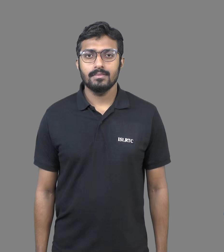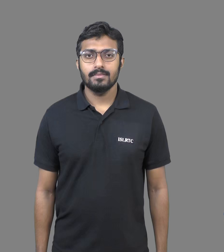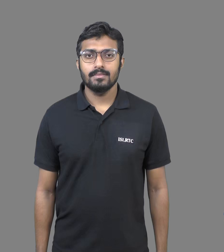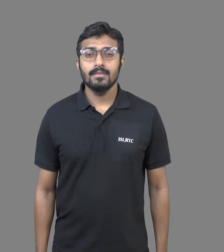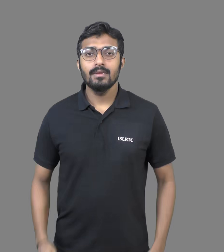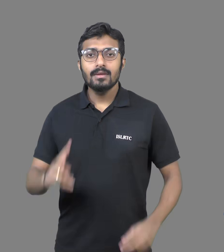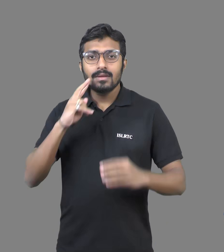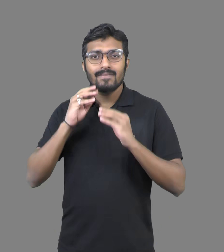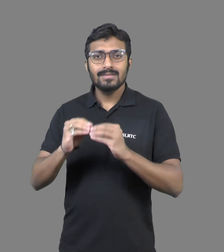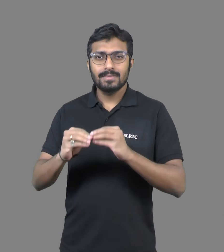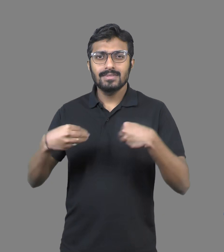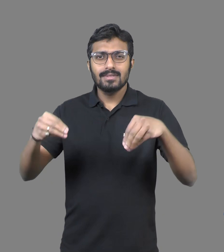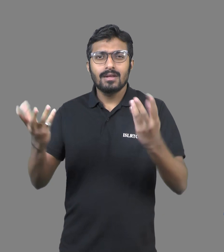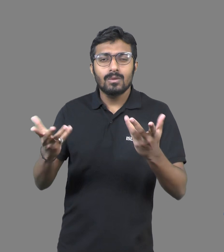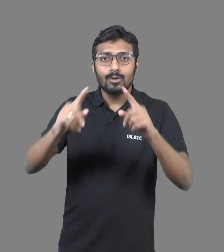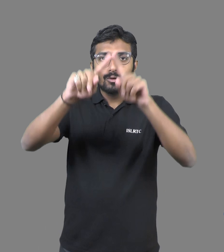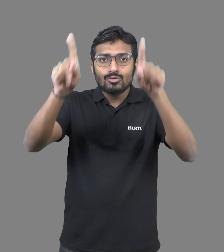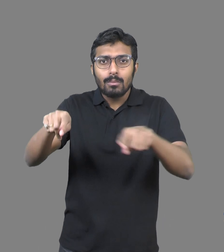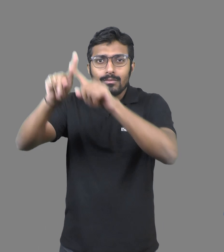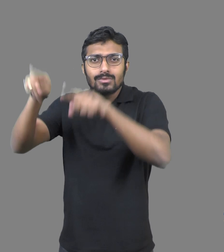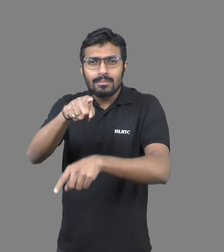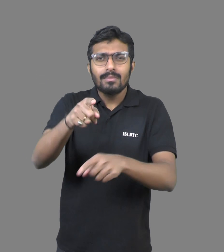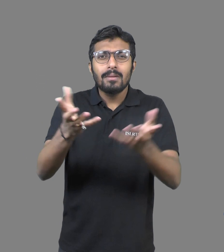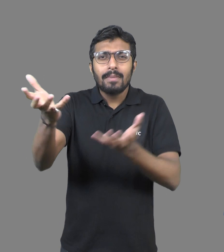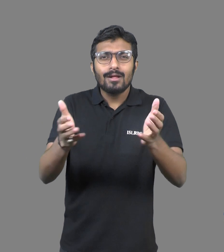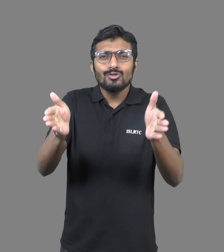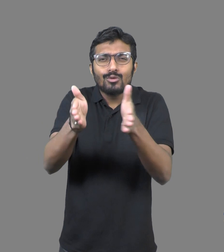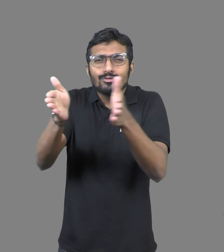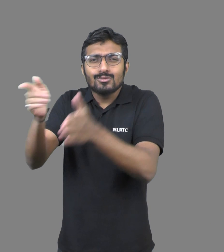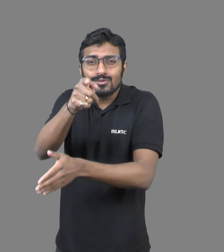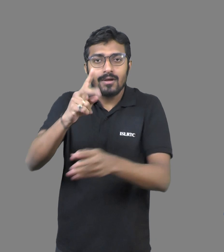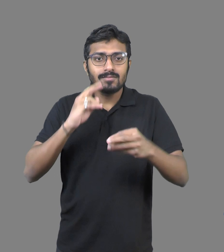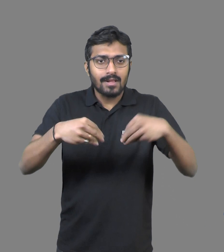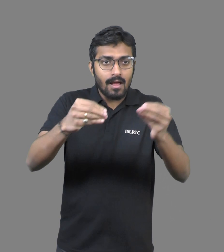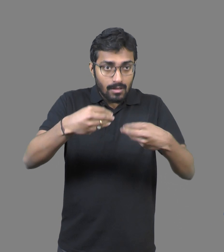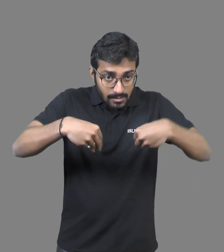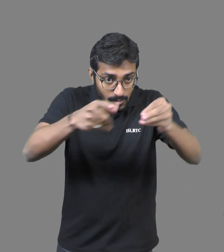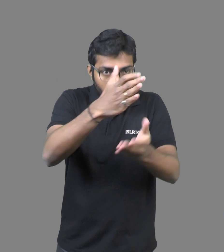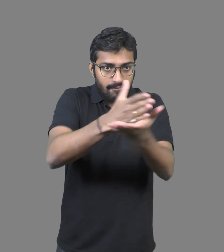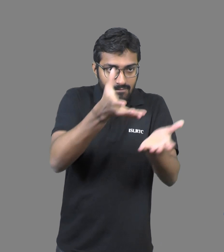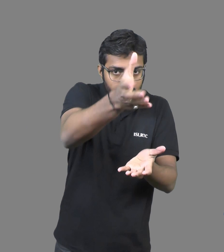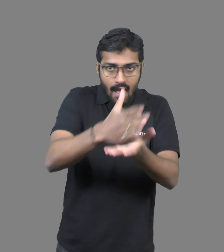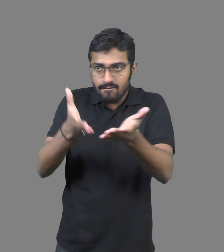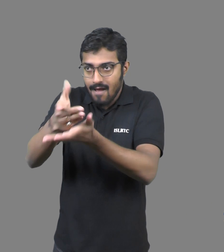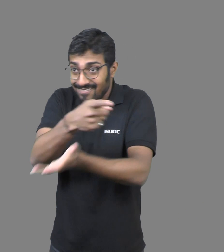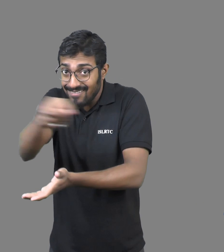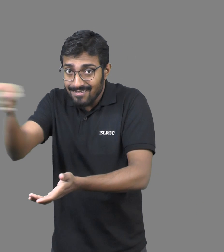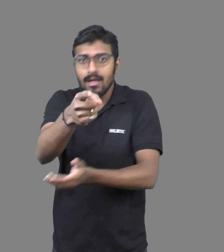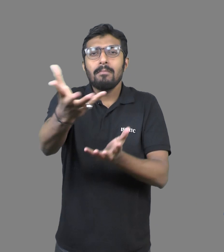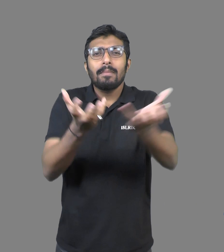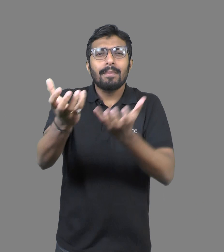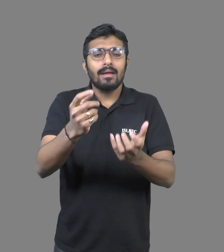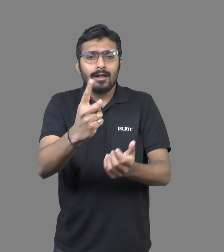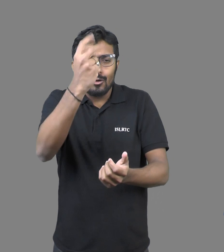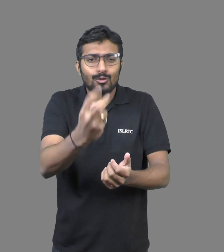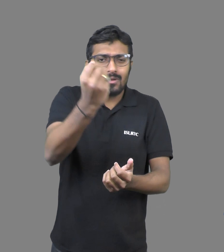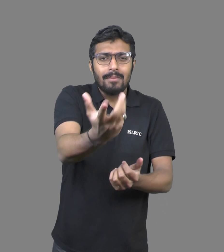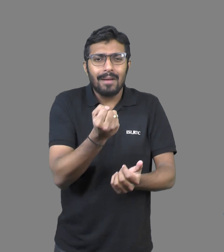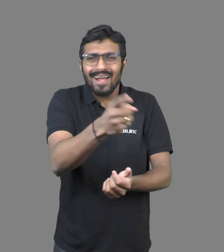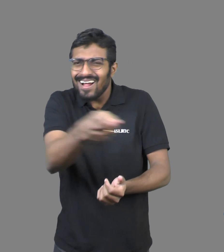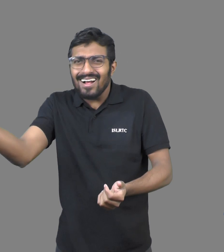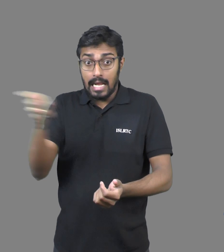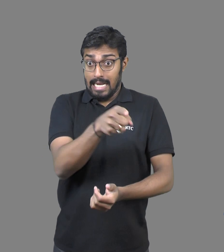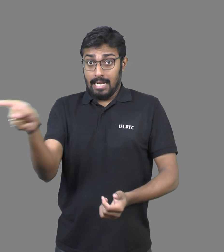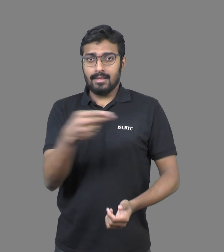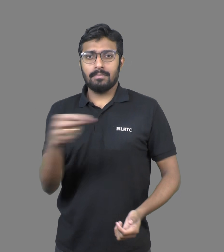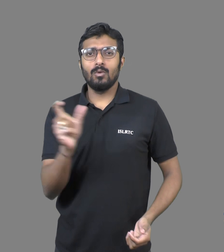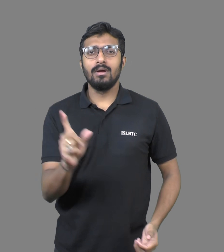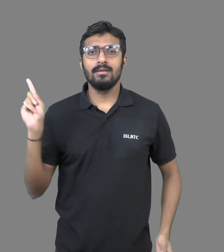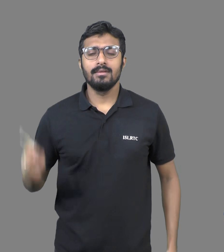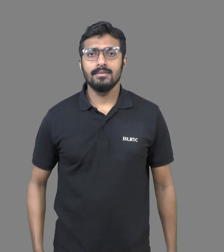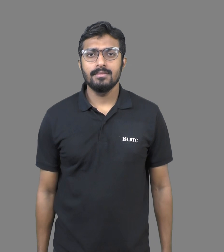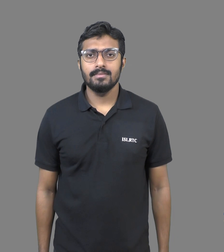To Retailers